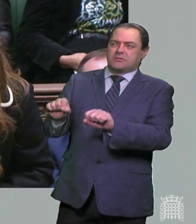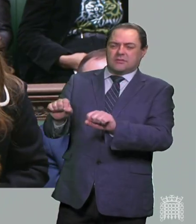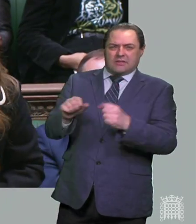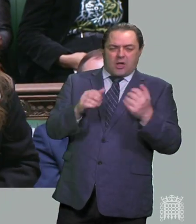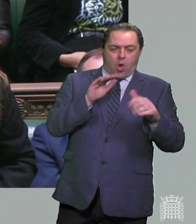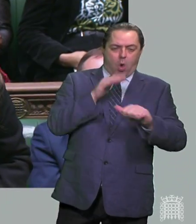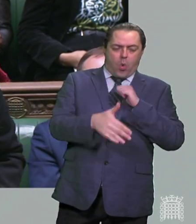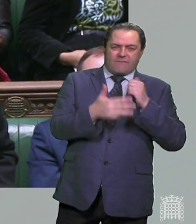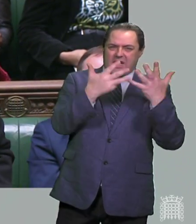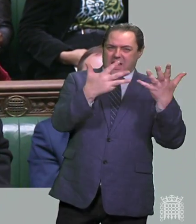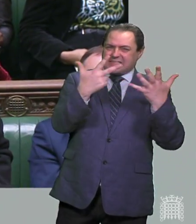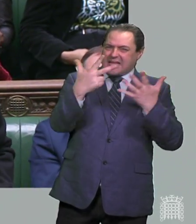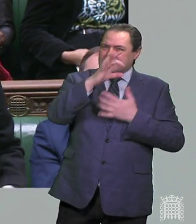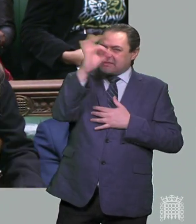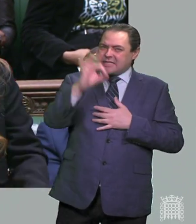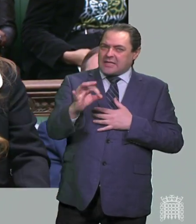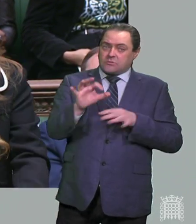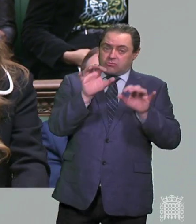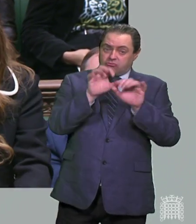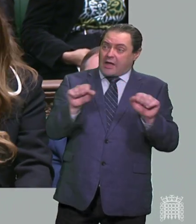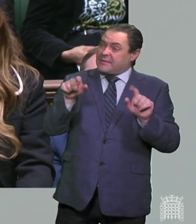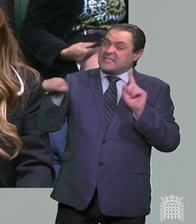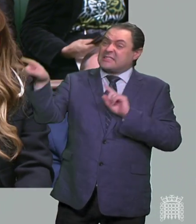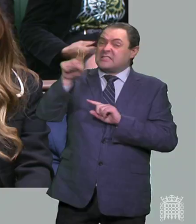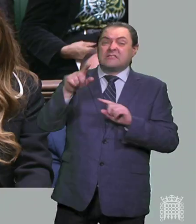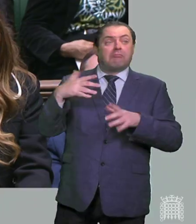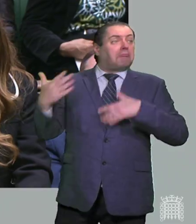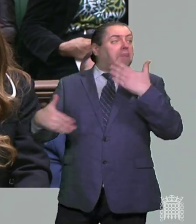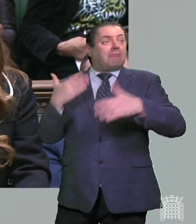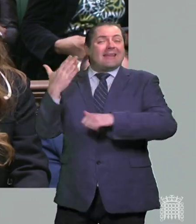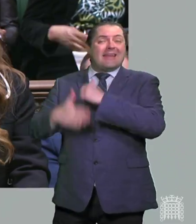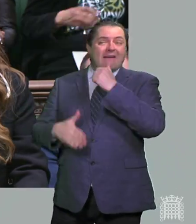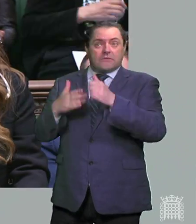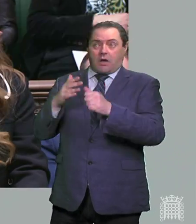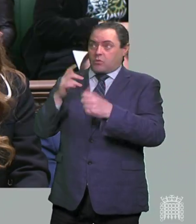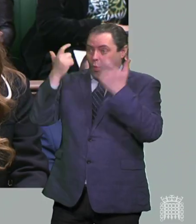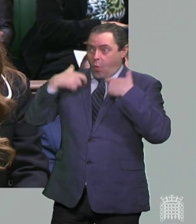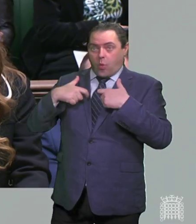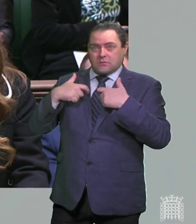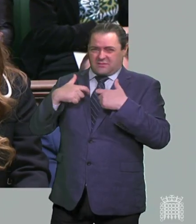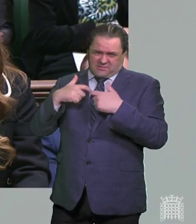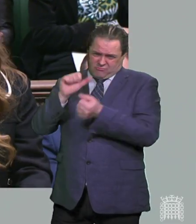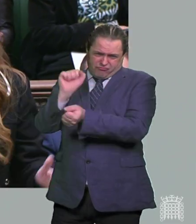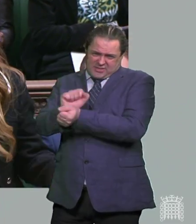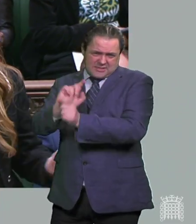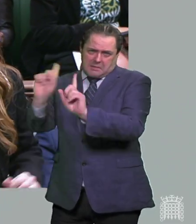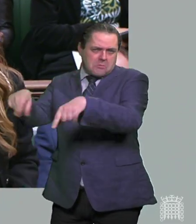Over 98% of rapists will never see the inside of a courtroom, let alone a prison.